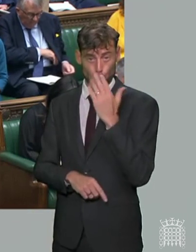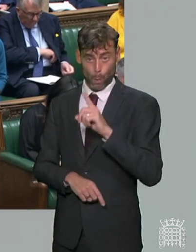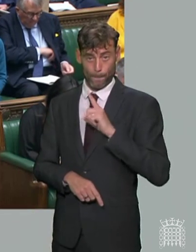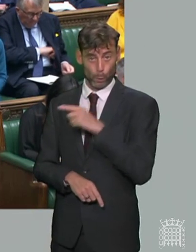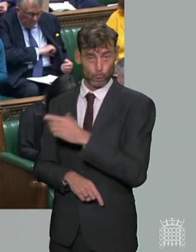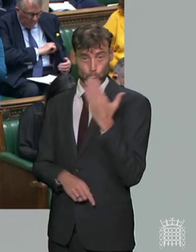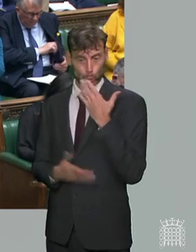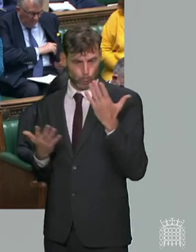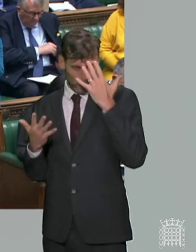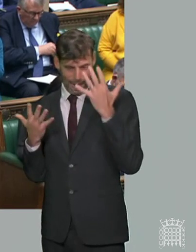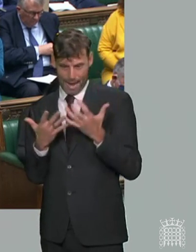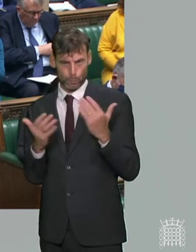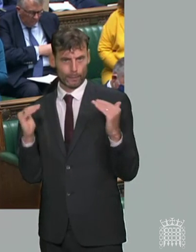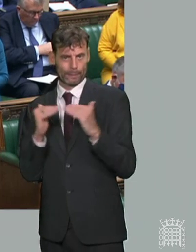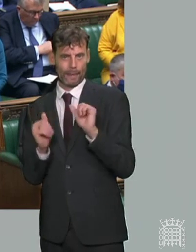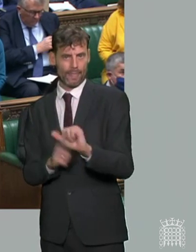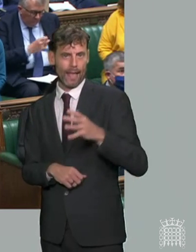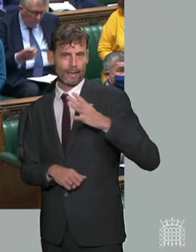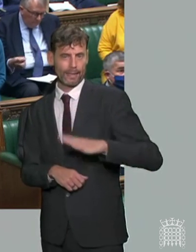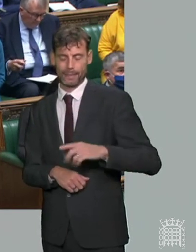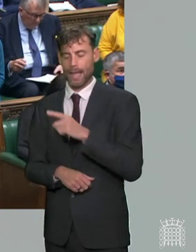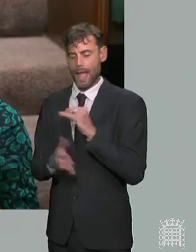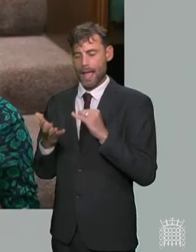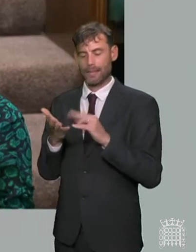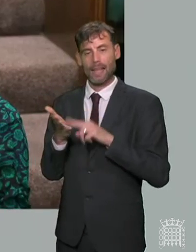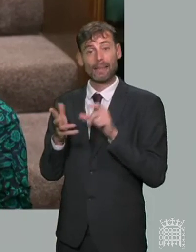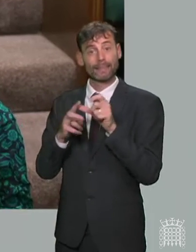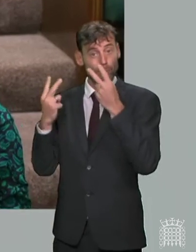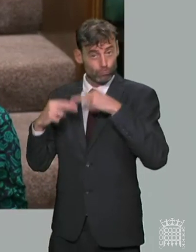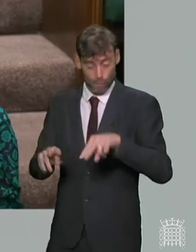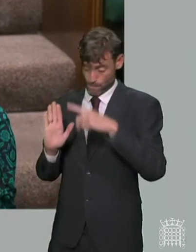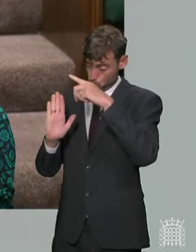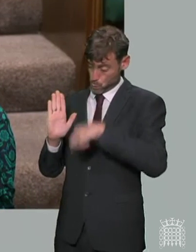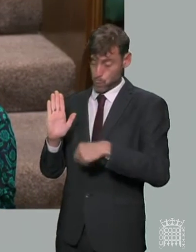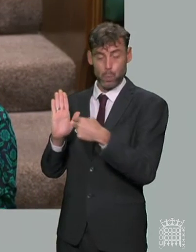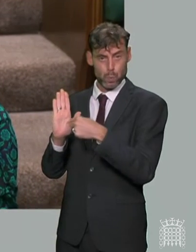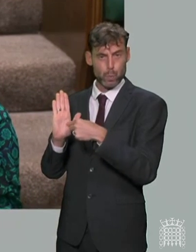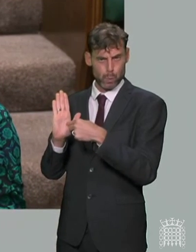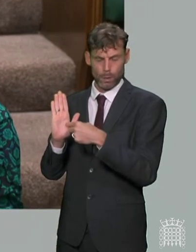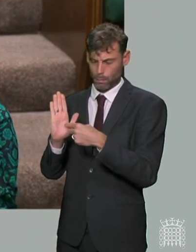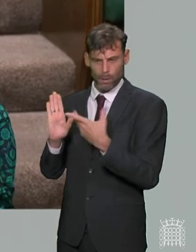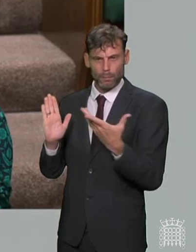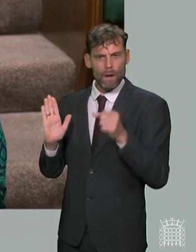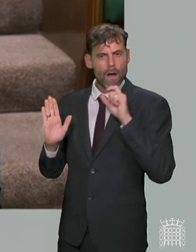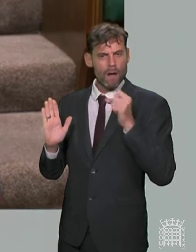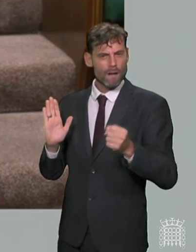Do the continued delays to the Government’s review of special educational needs and disability mean that the Government have abandoned those children?